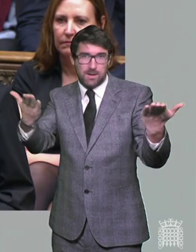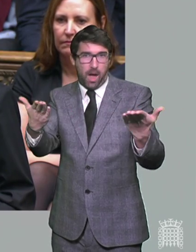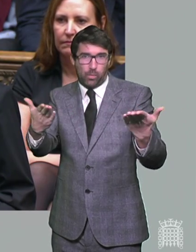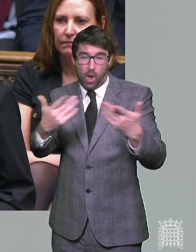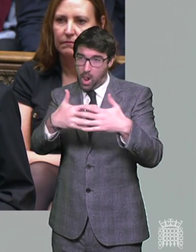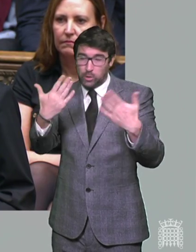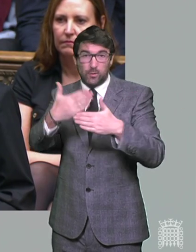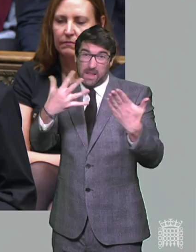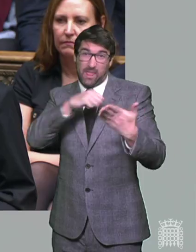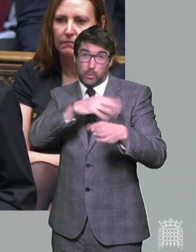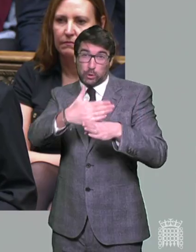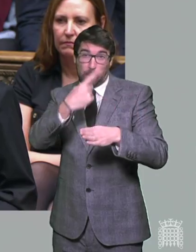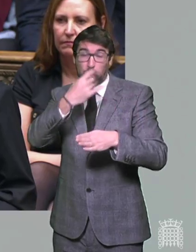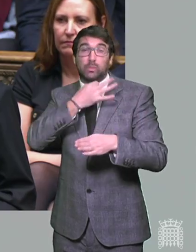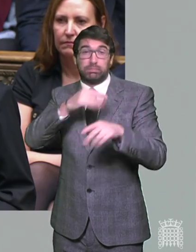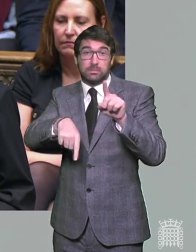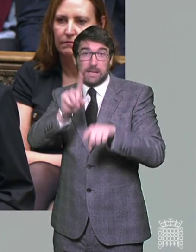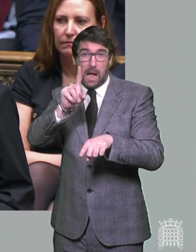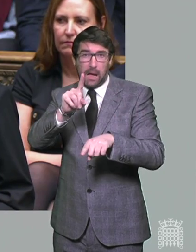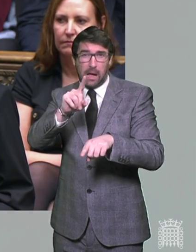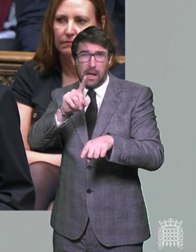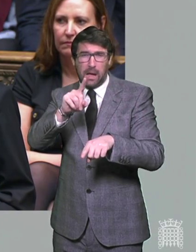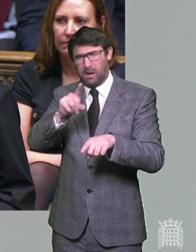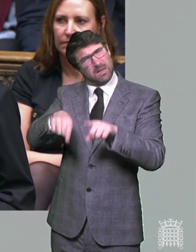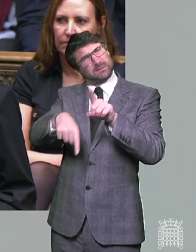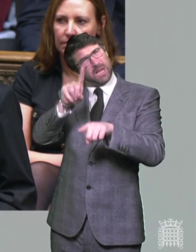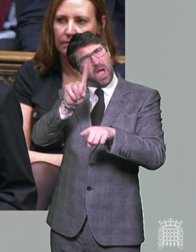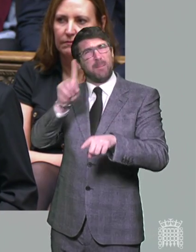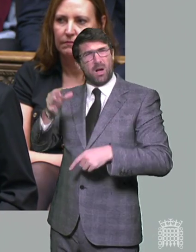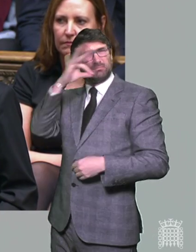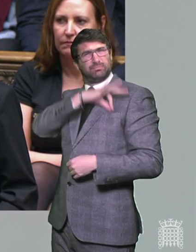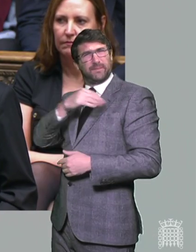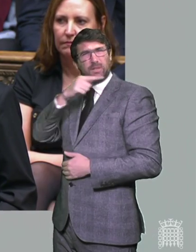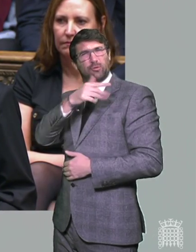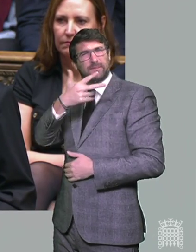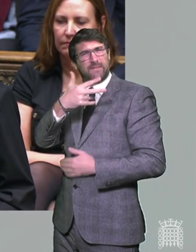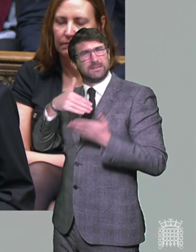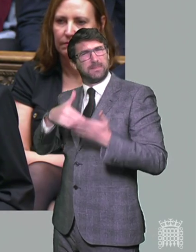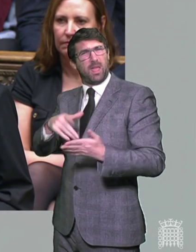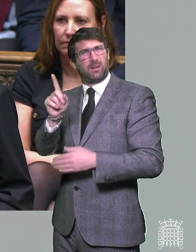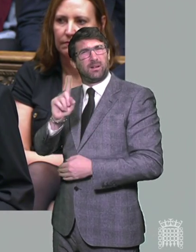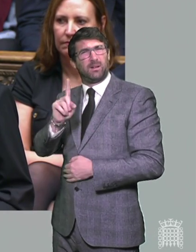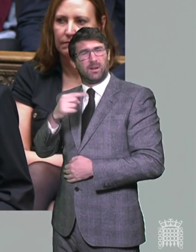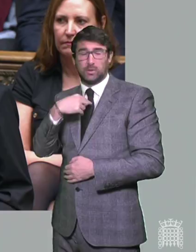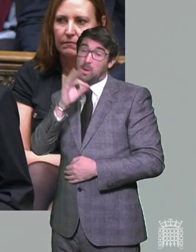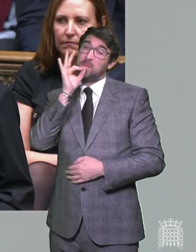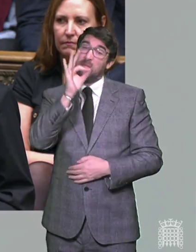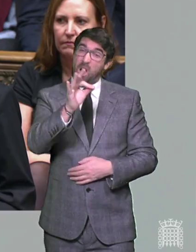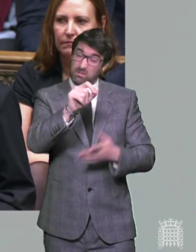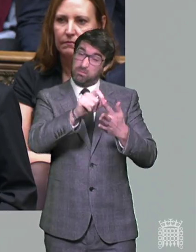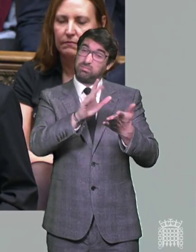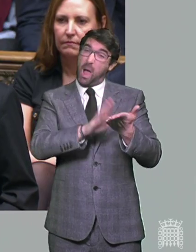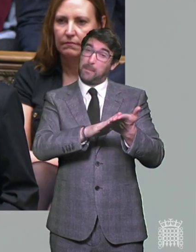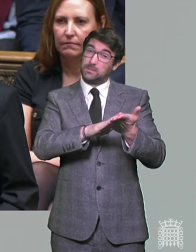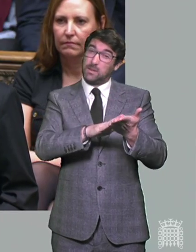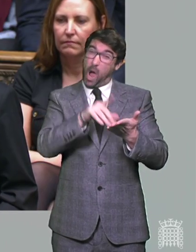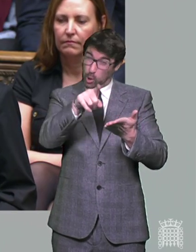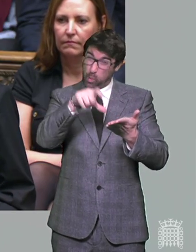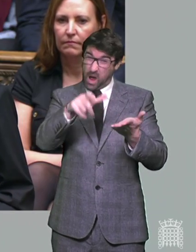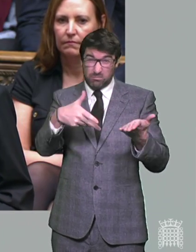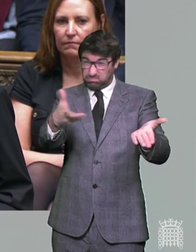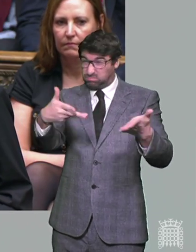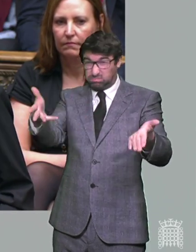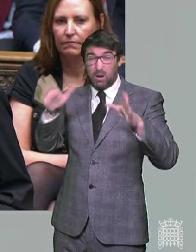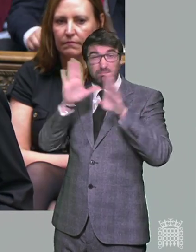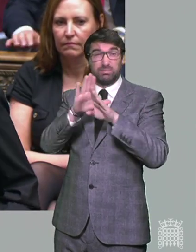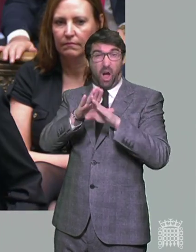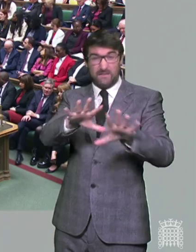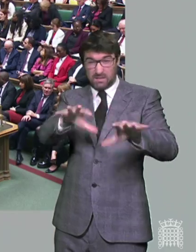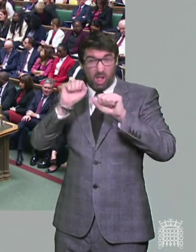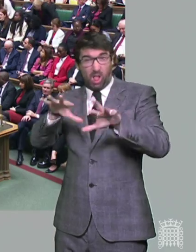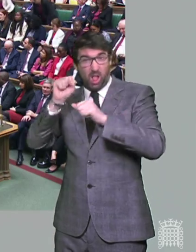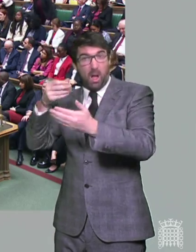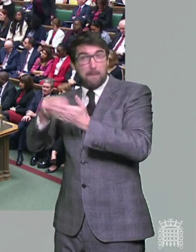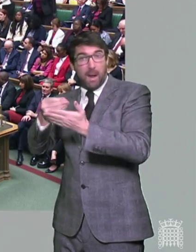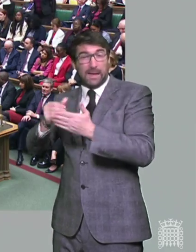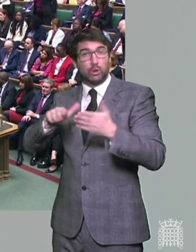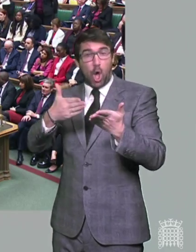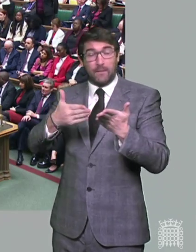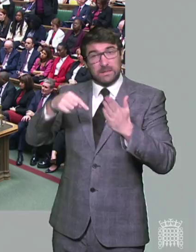Will the Prime Minister continue to let obscene amounts of profit be made while services are cut and stamp prices rise, or will she launch an inquiry into the gross mismanagement of Royal Mail?